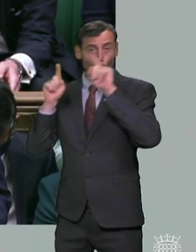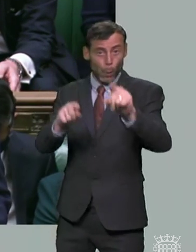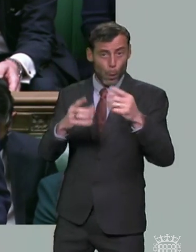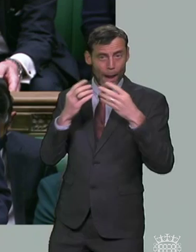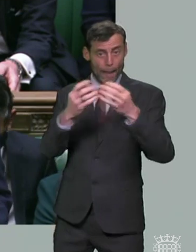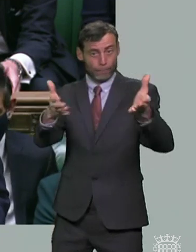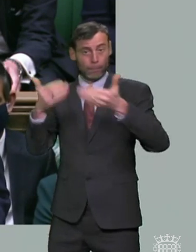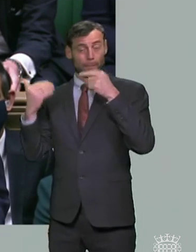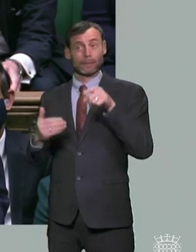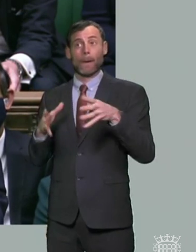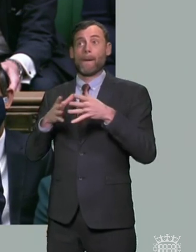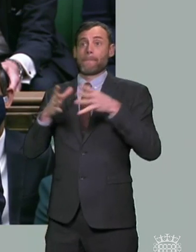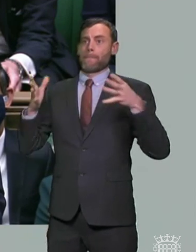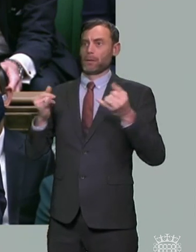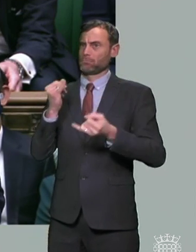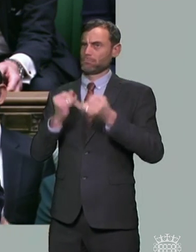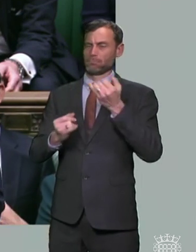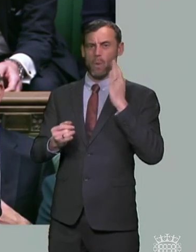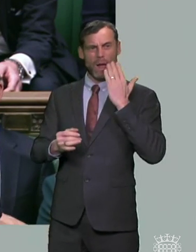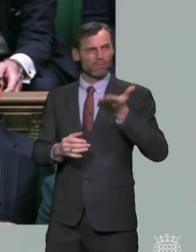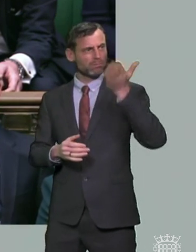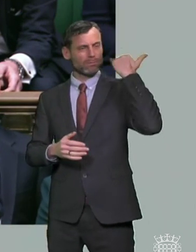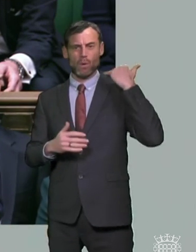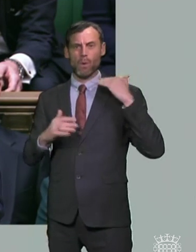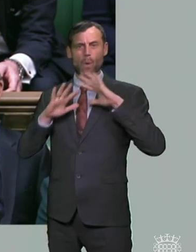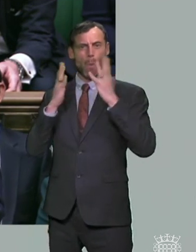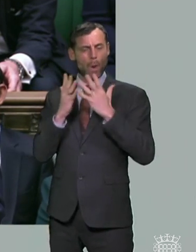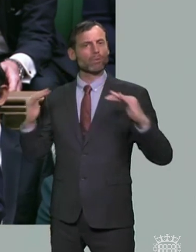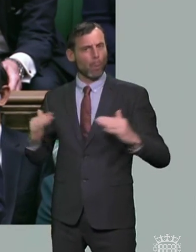This morning I had meetings with ministerial colleagues and others.